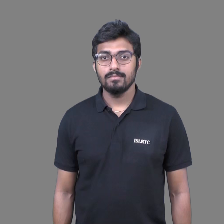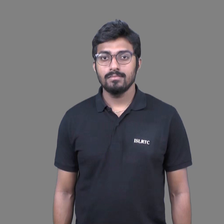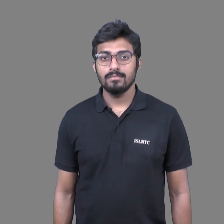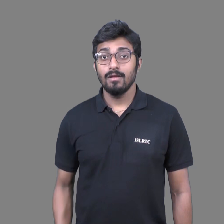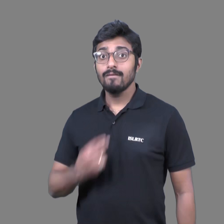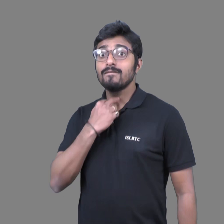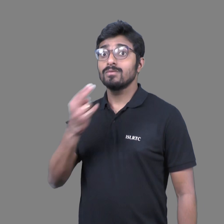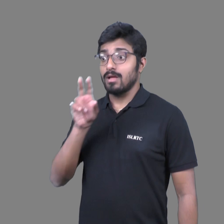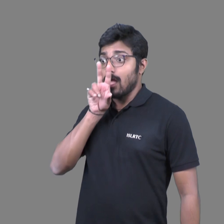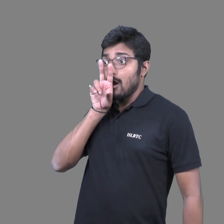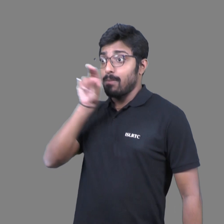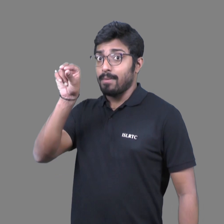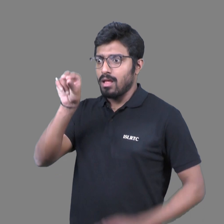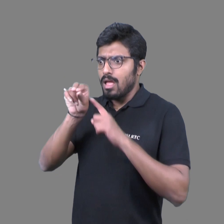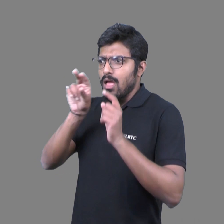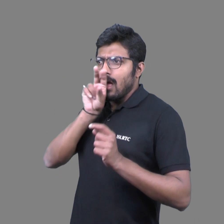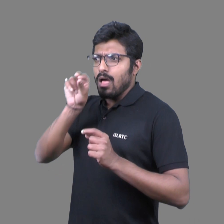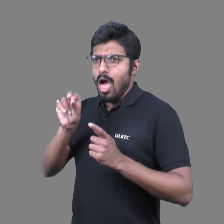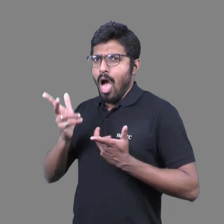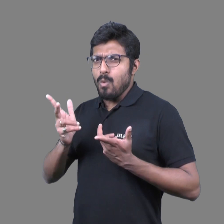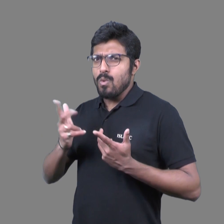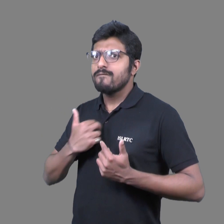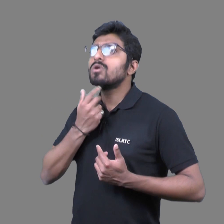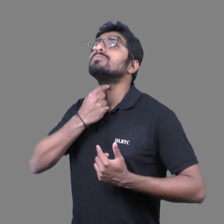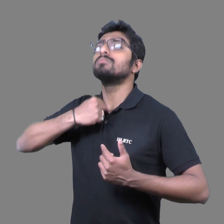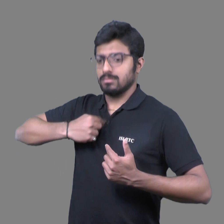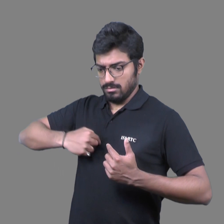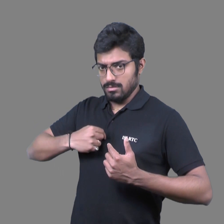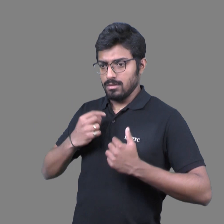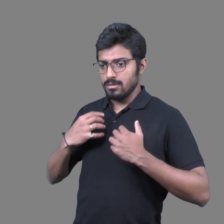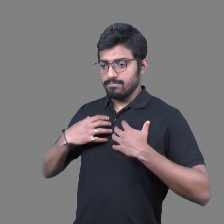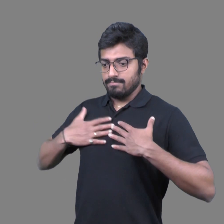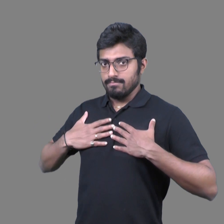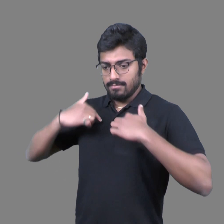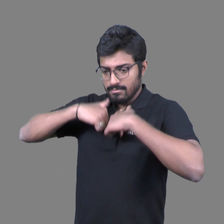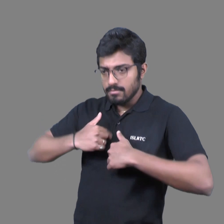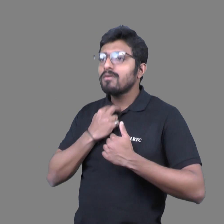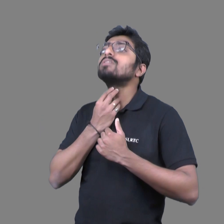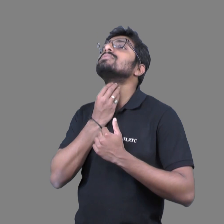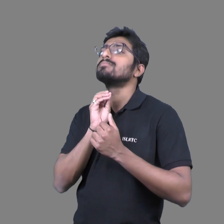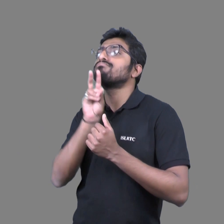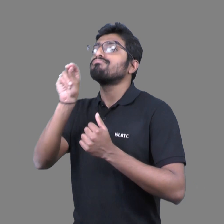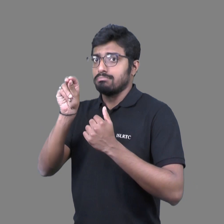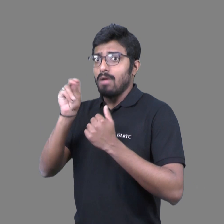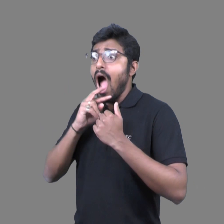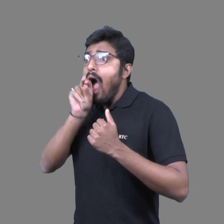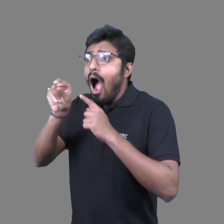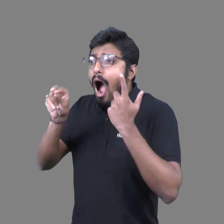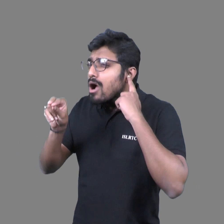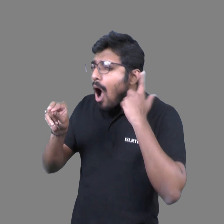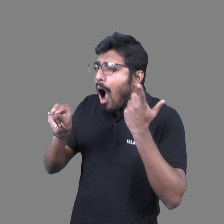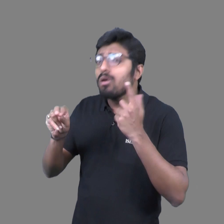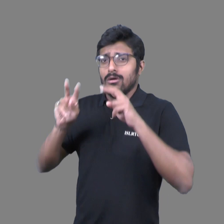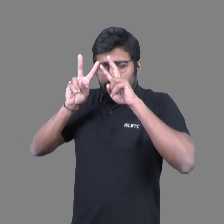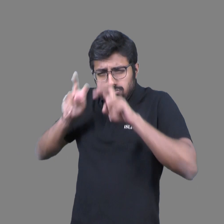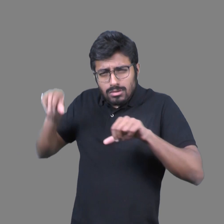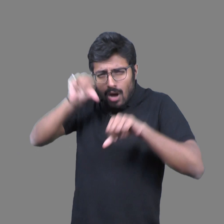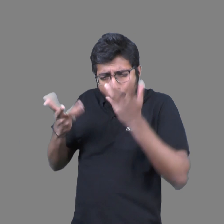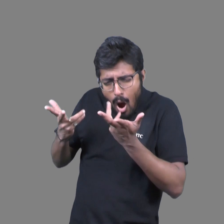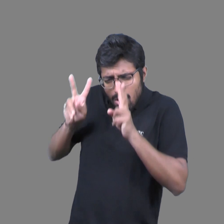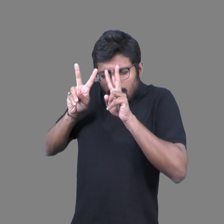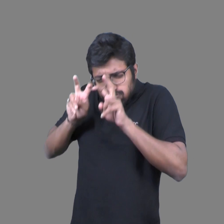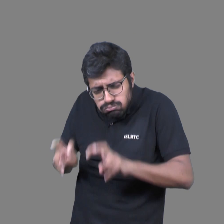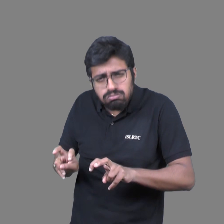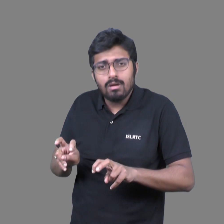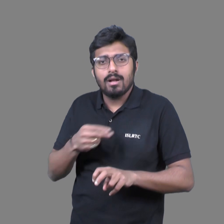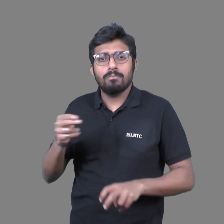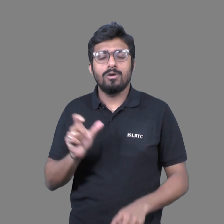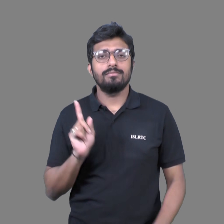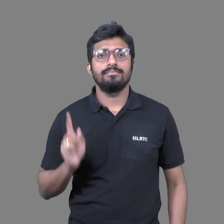Articulatory Phonetics